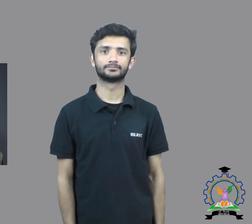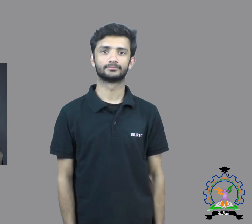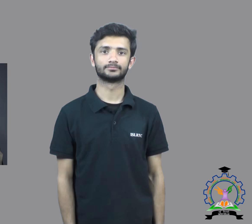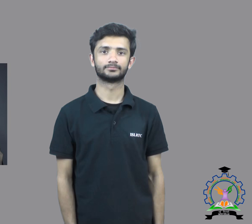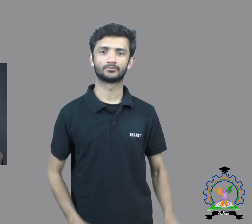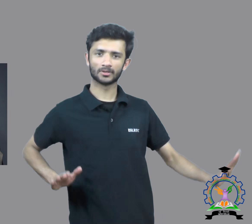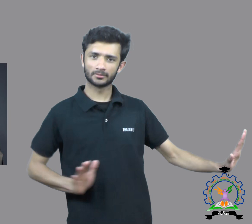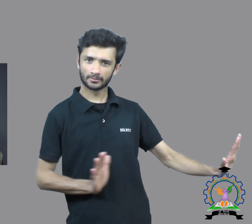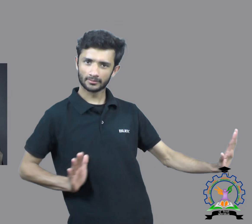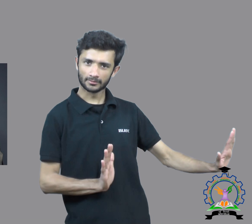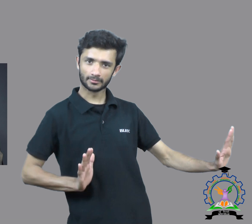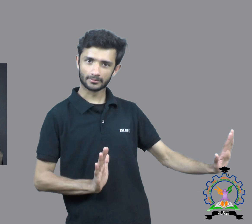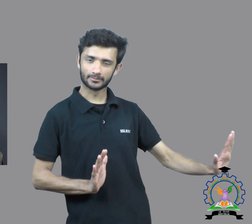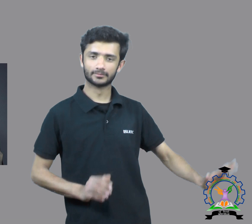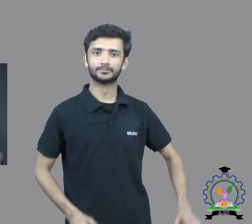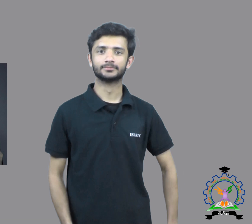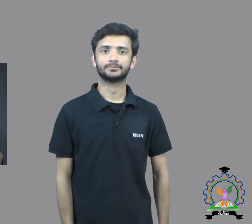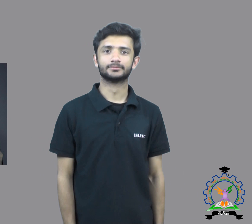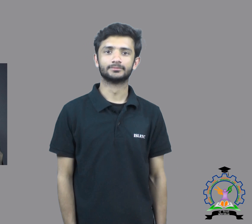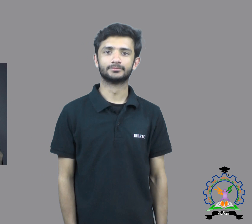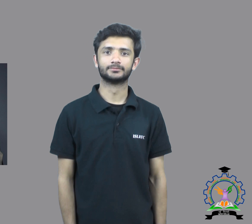Hrithik Roshan